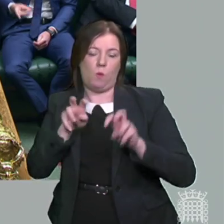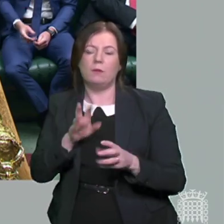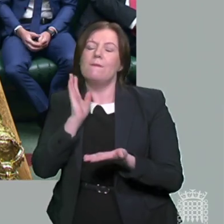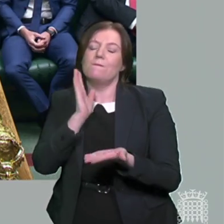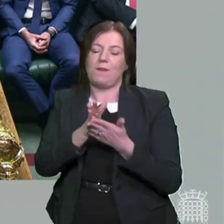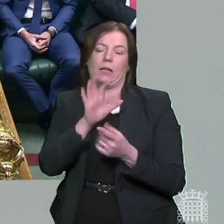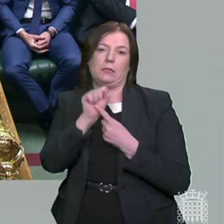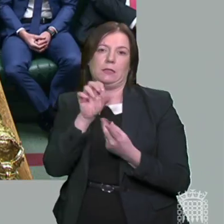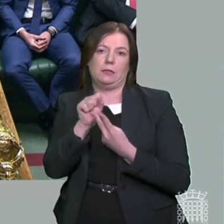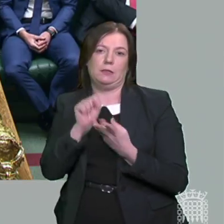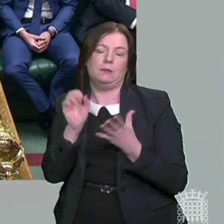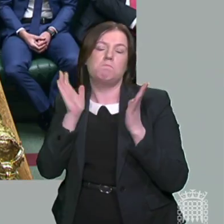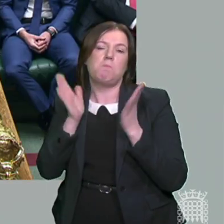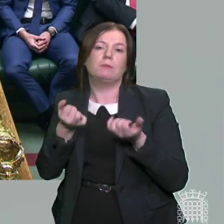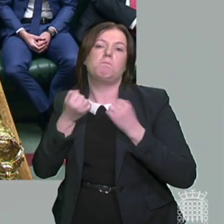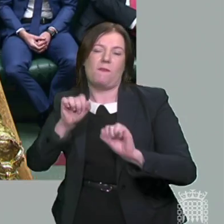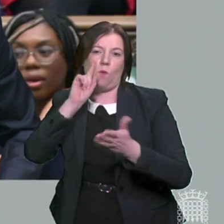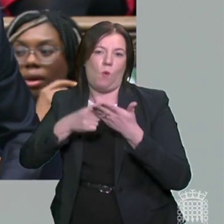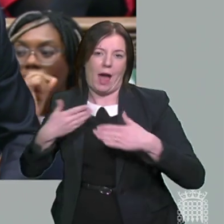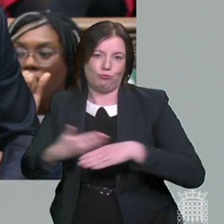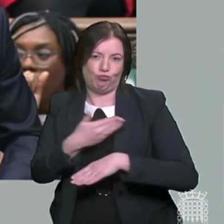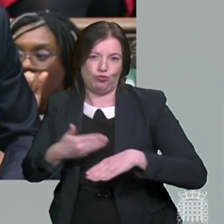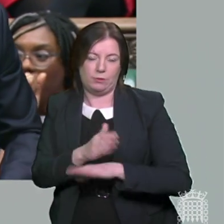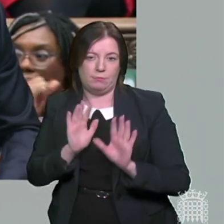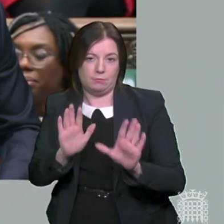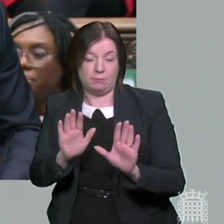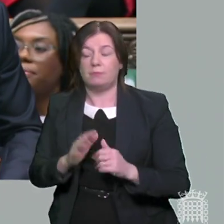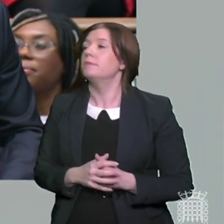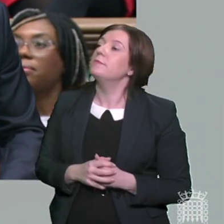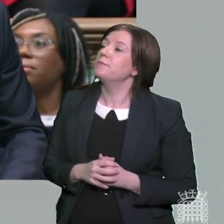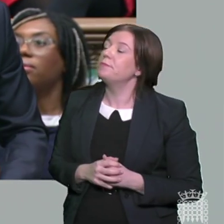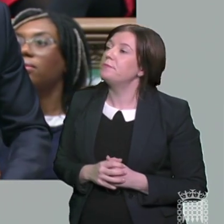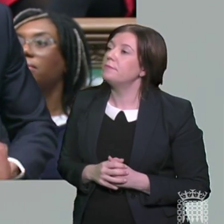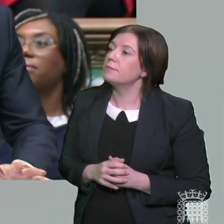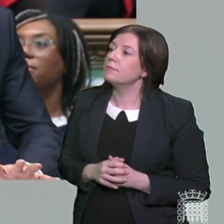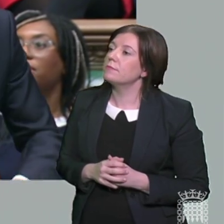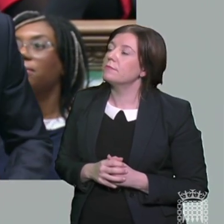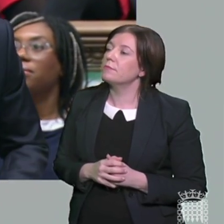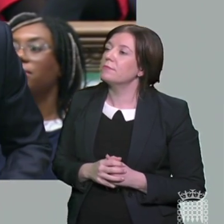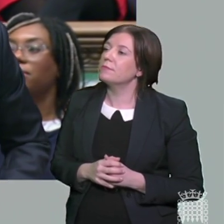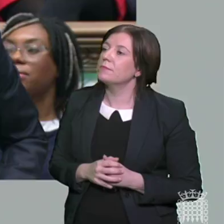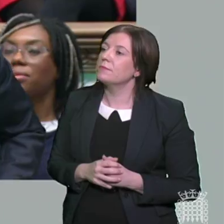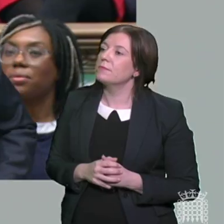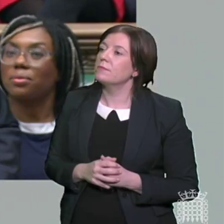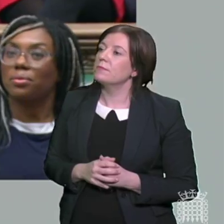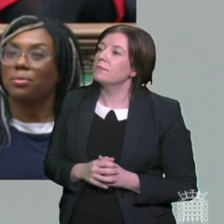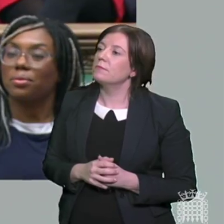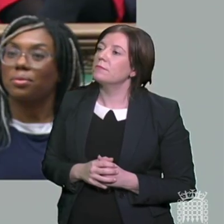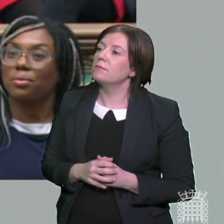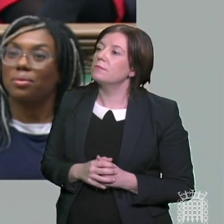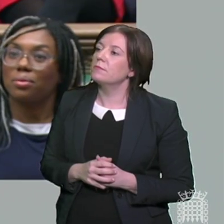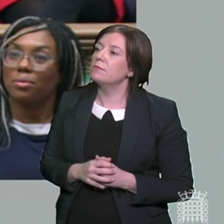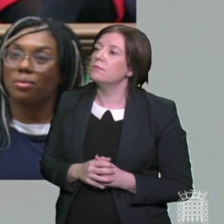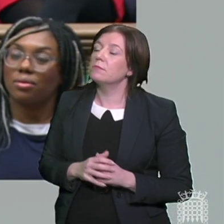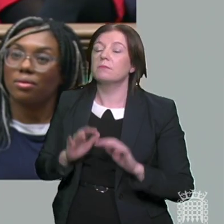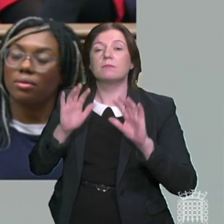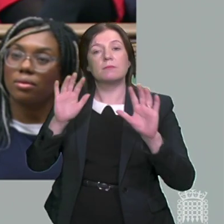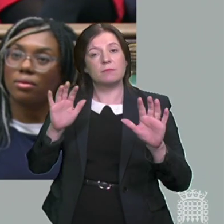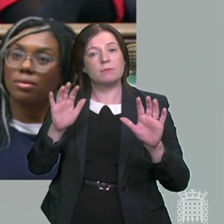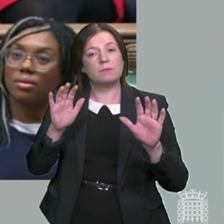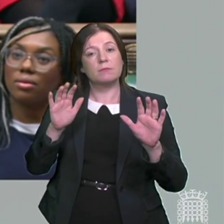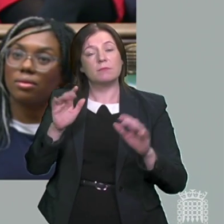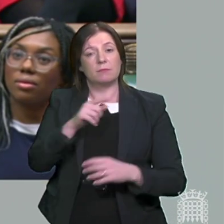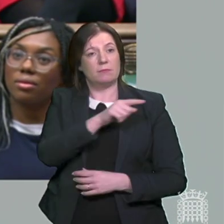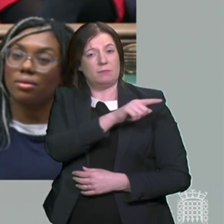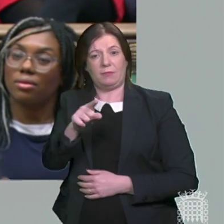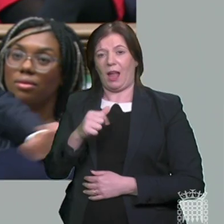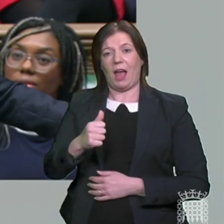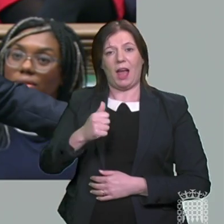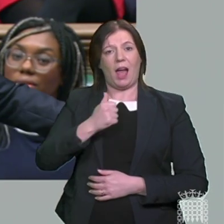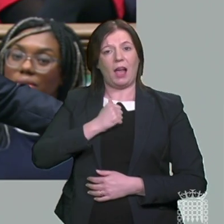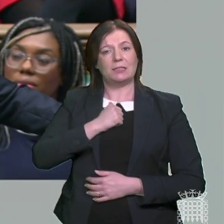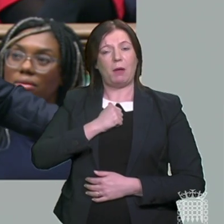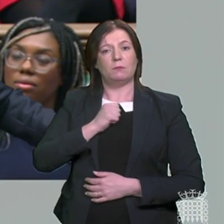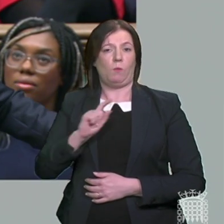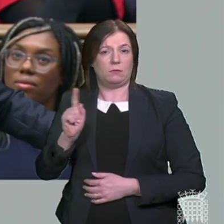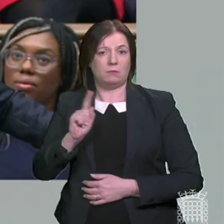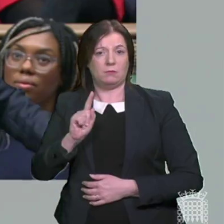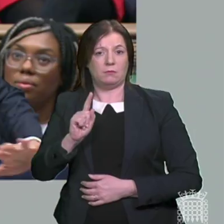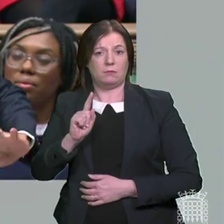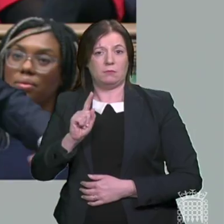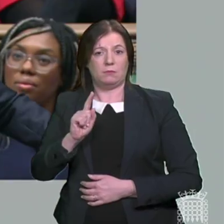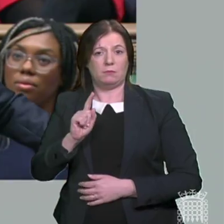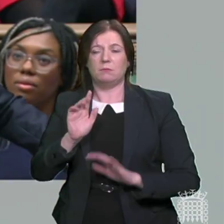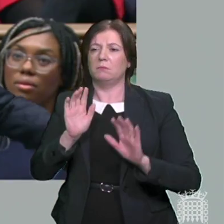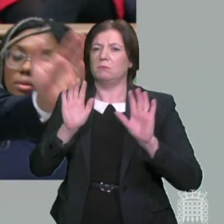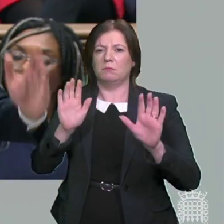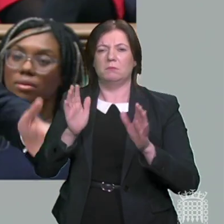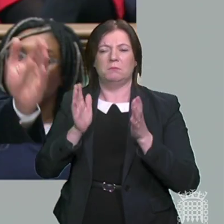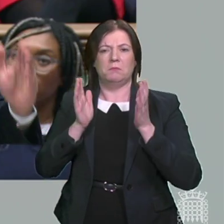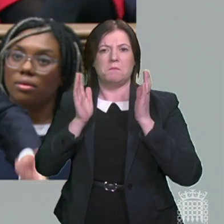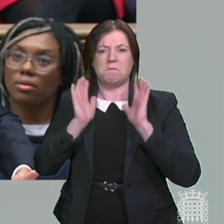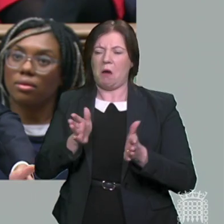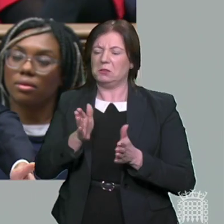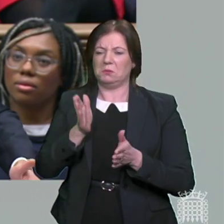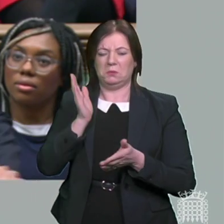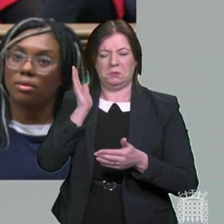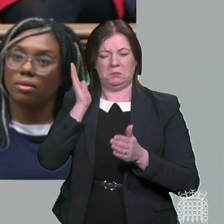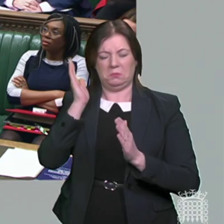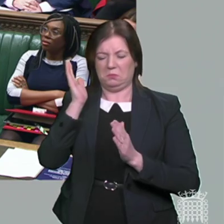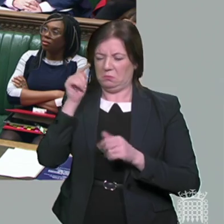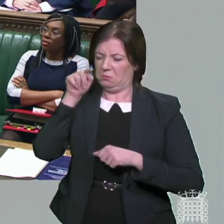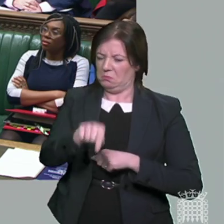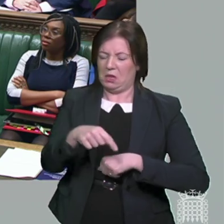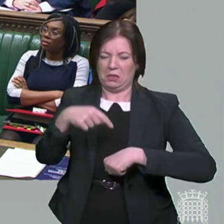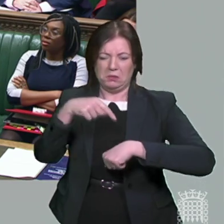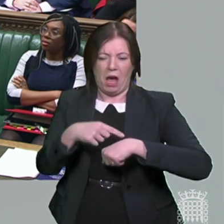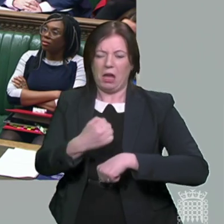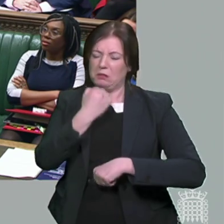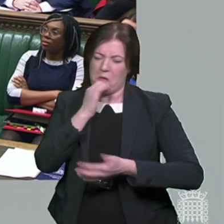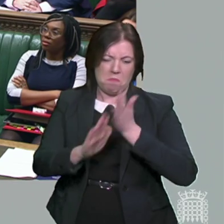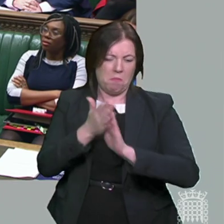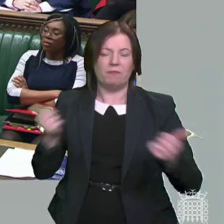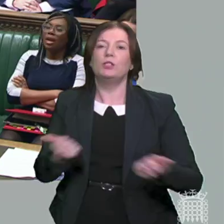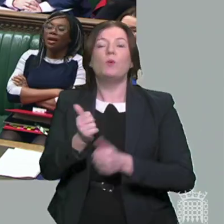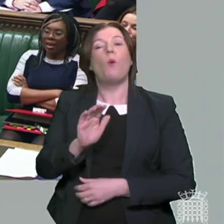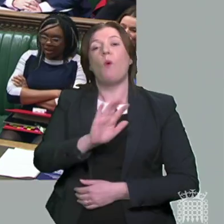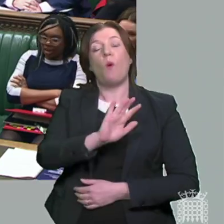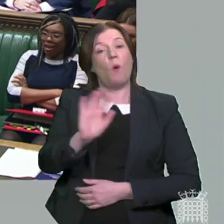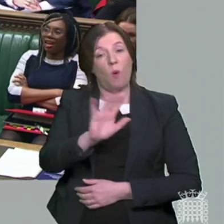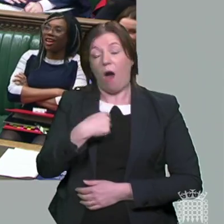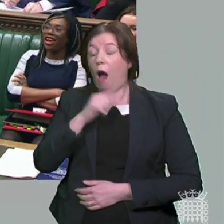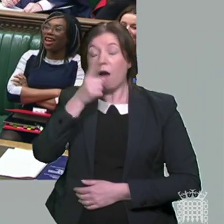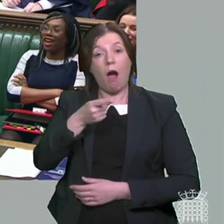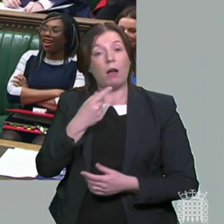Let me take a step back. Of course, the politically expedient thing to do would have been for me to say that this matter must be resolved by Wednesday at noon, but I believe in proper due process.